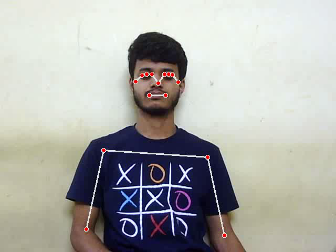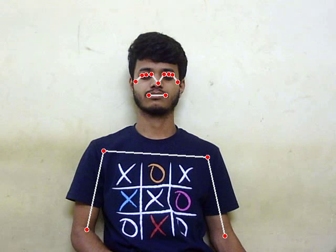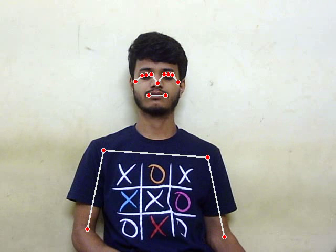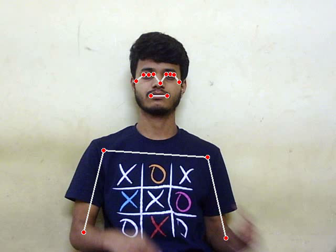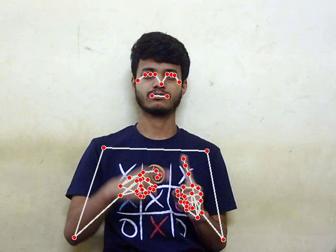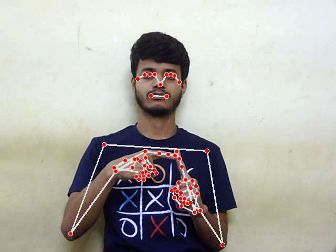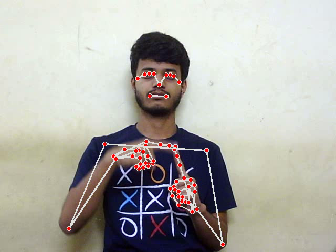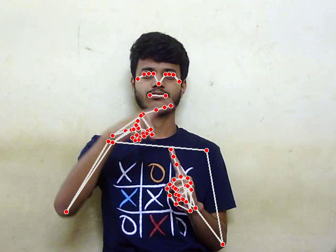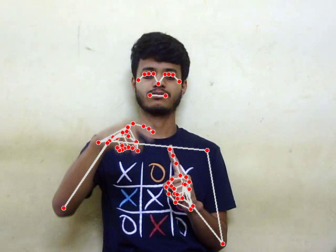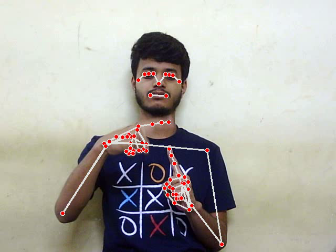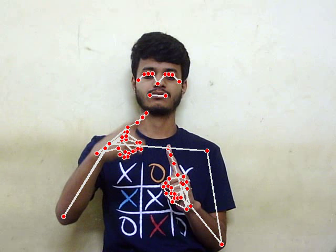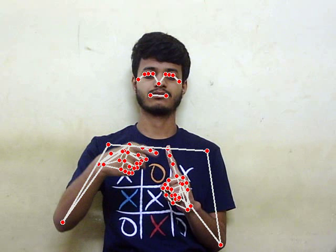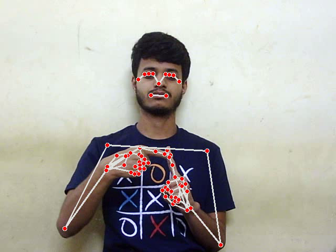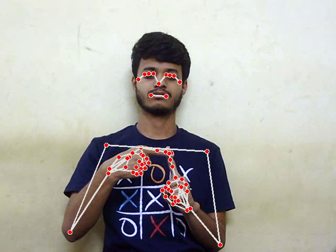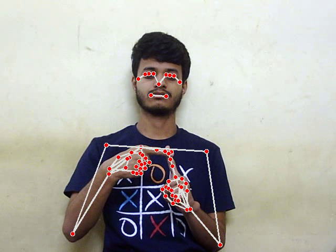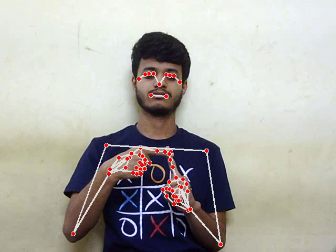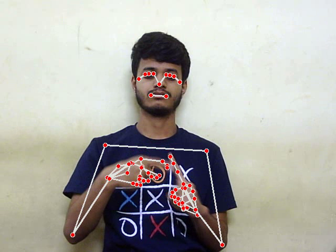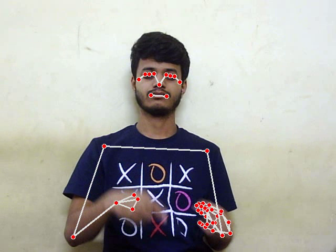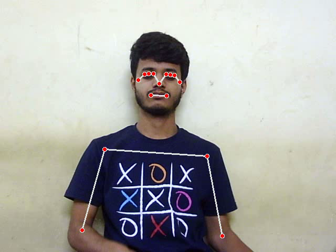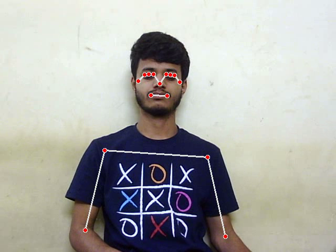when